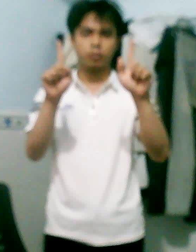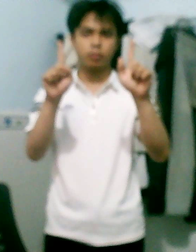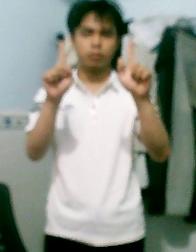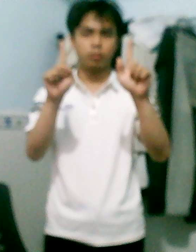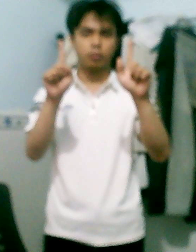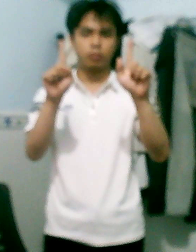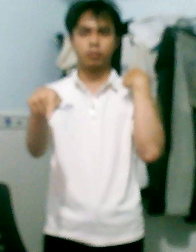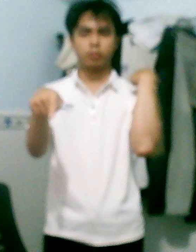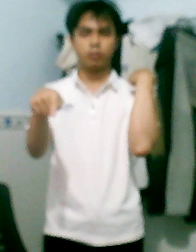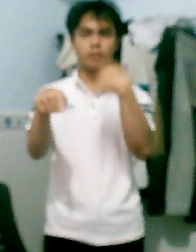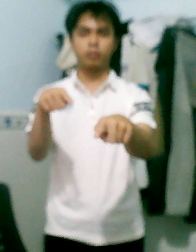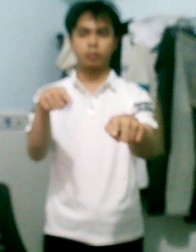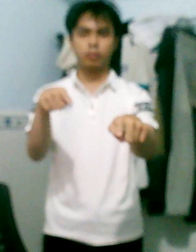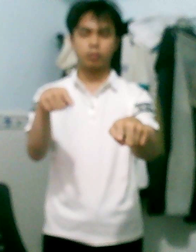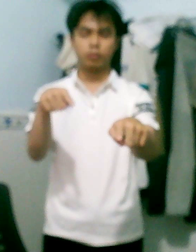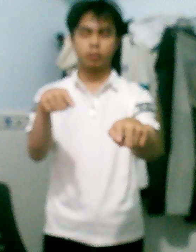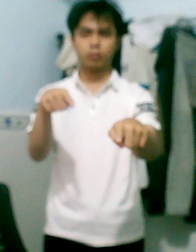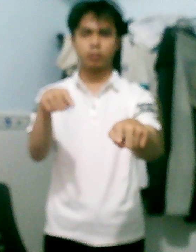phut